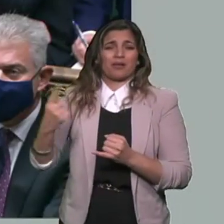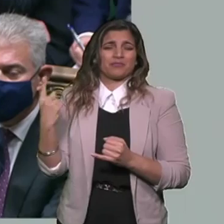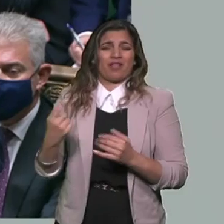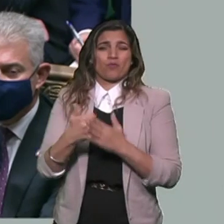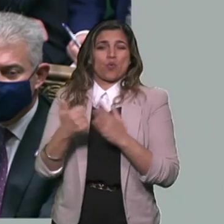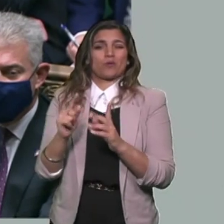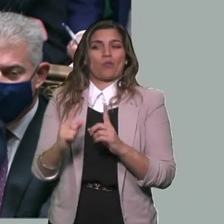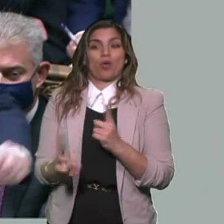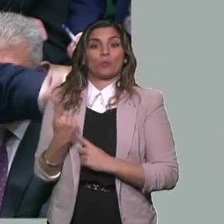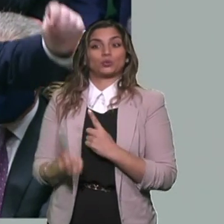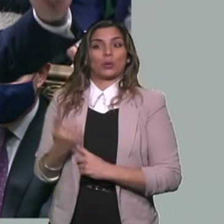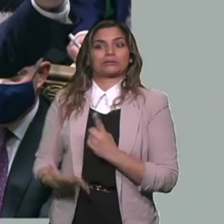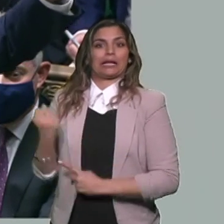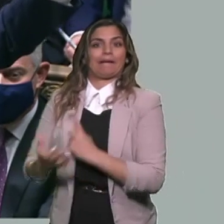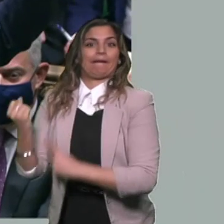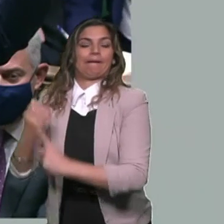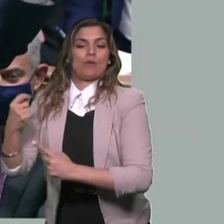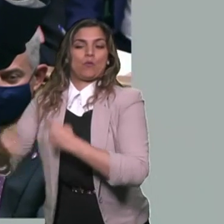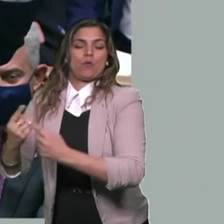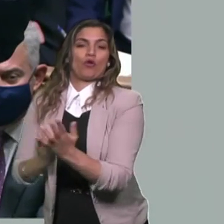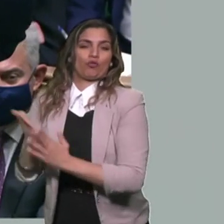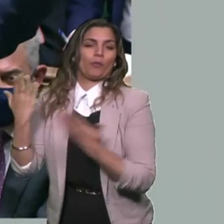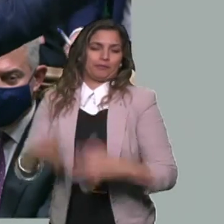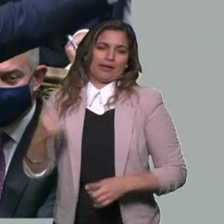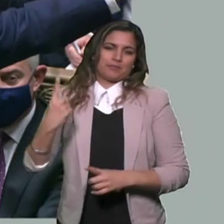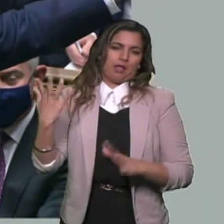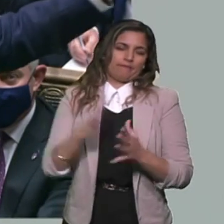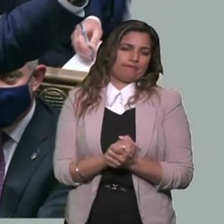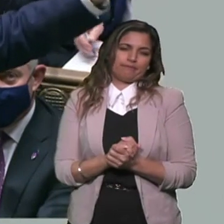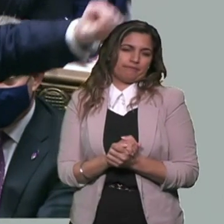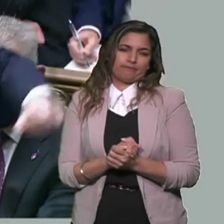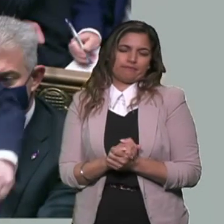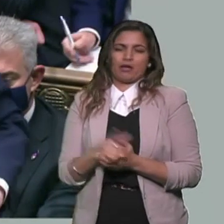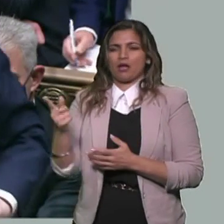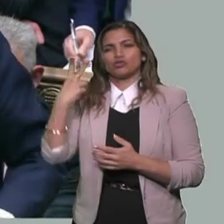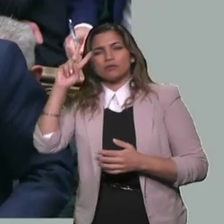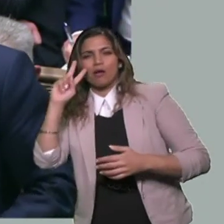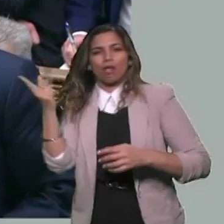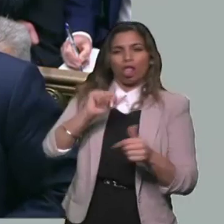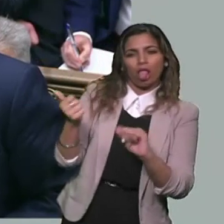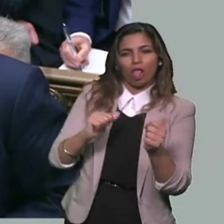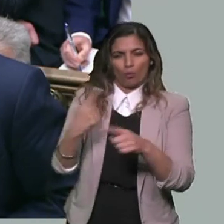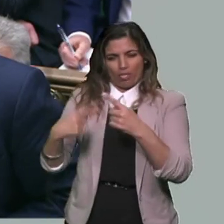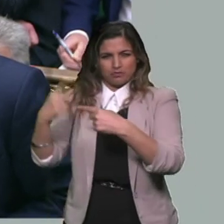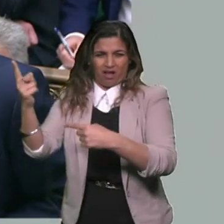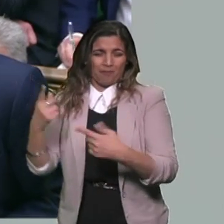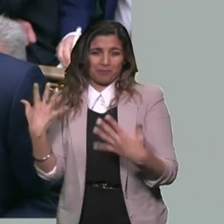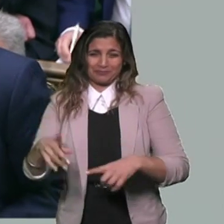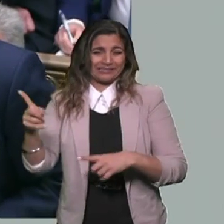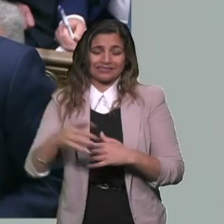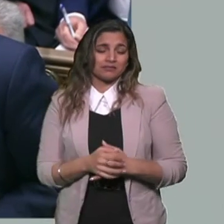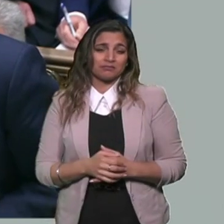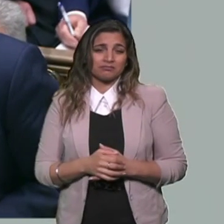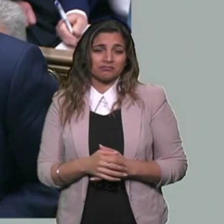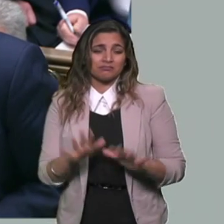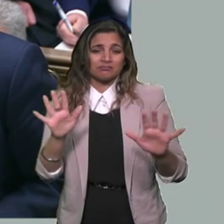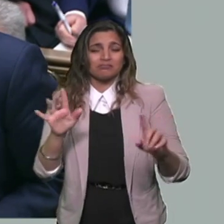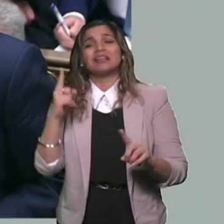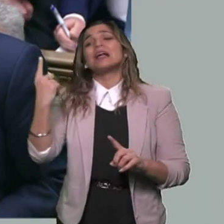He has flip-flopped from one side to the other.